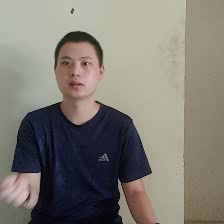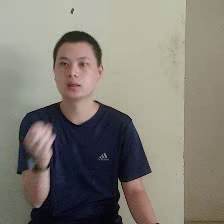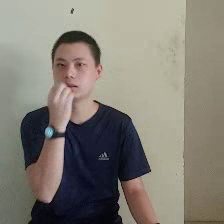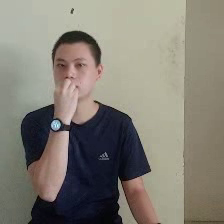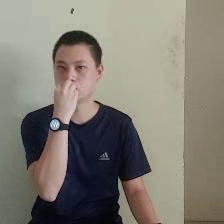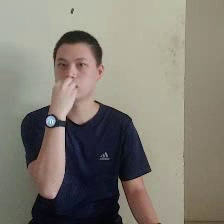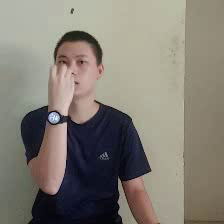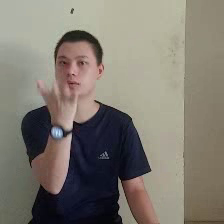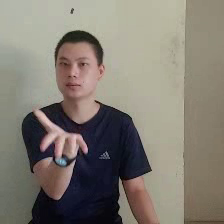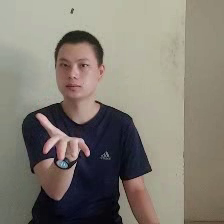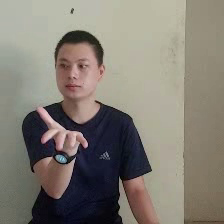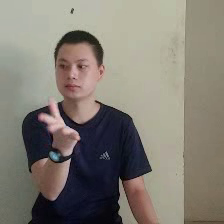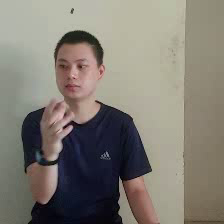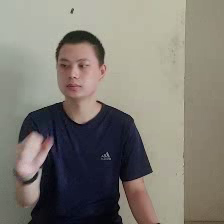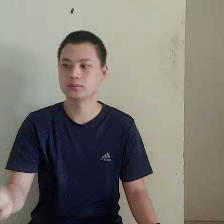Cảm ơn